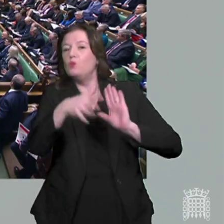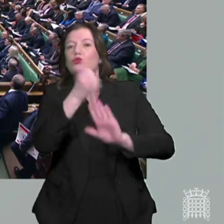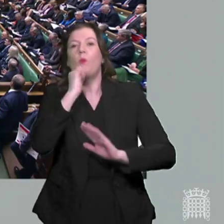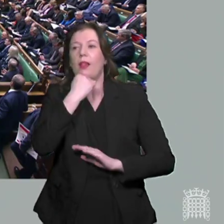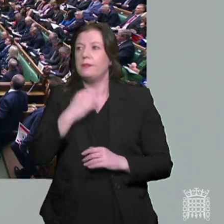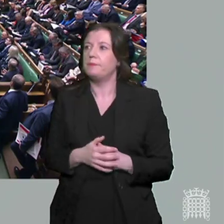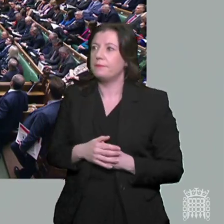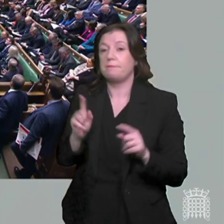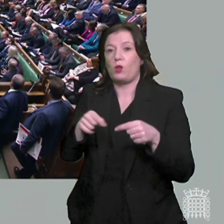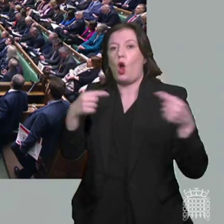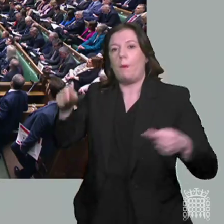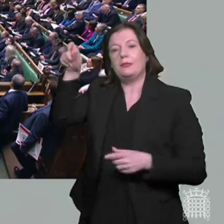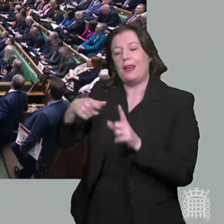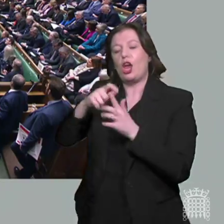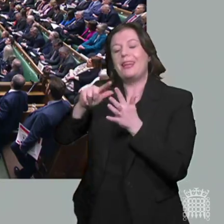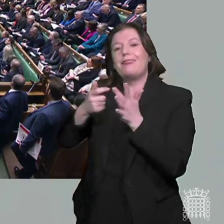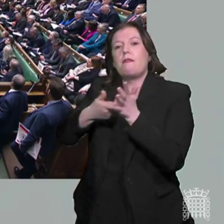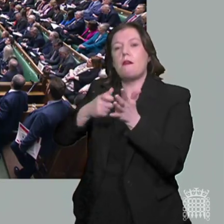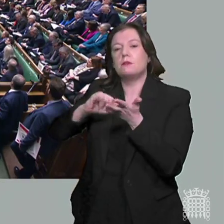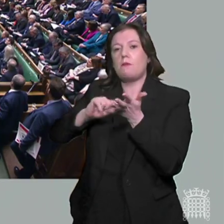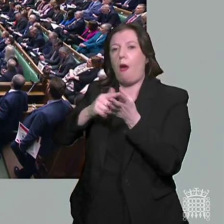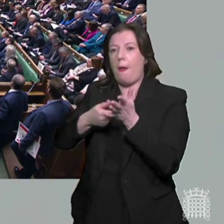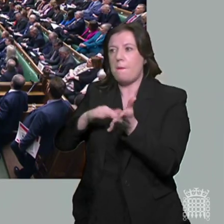We now come to the Leader of the Opposition.